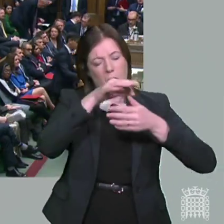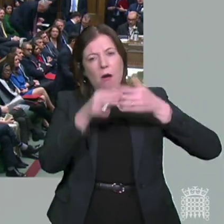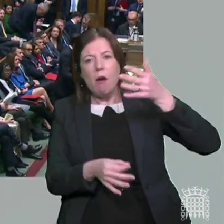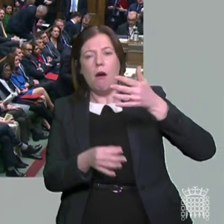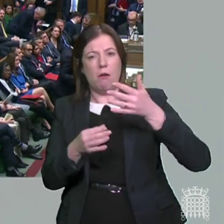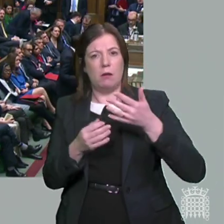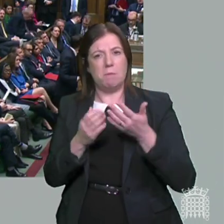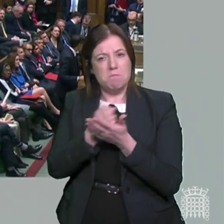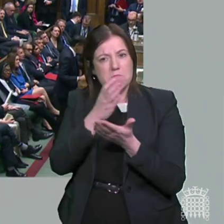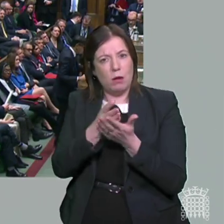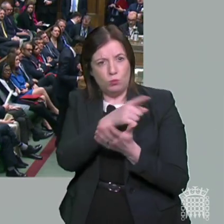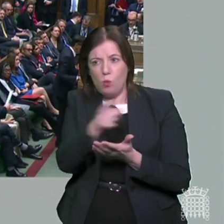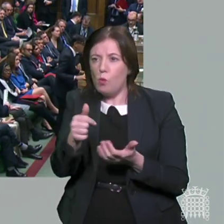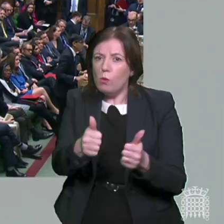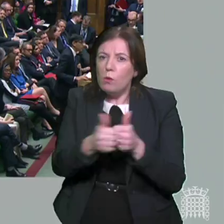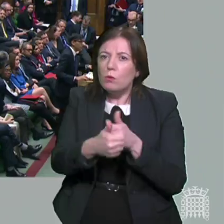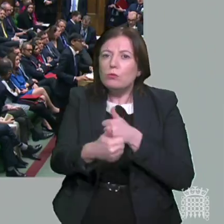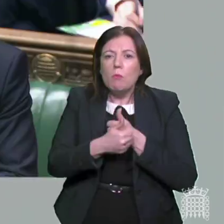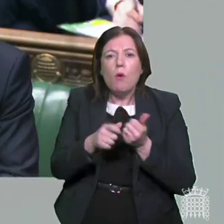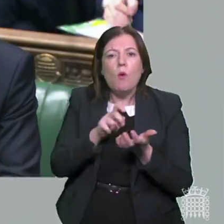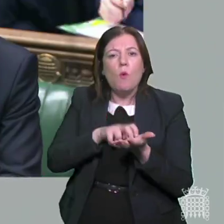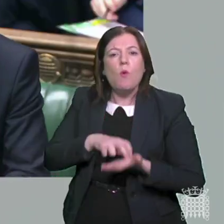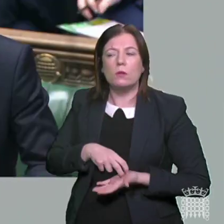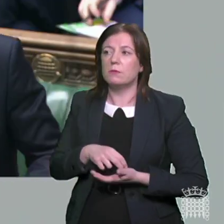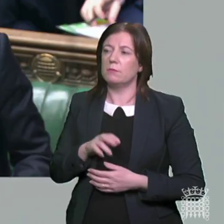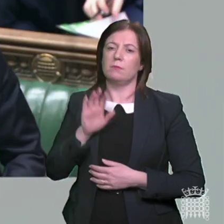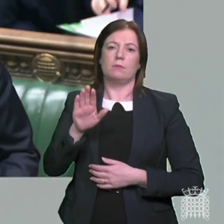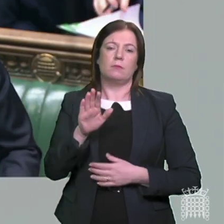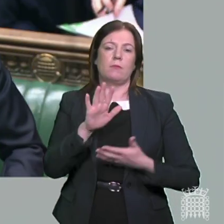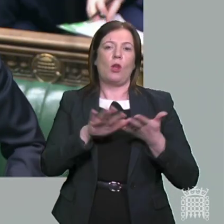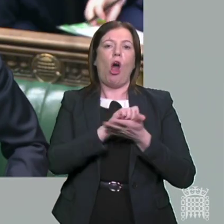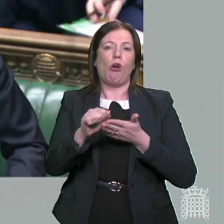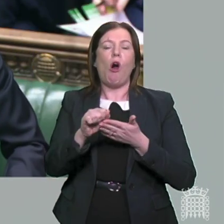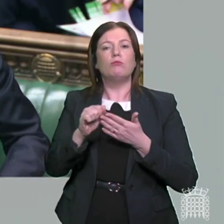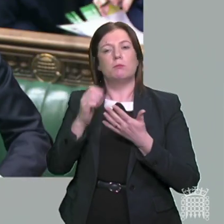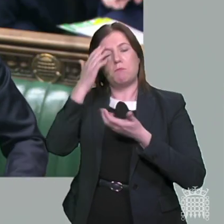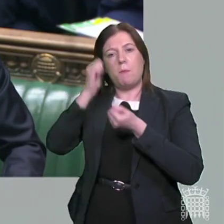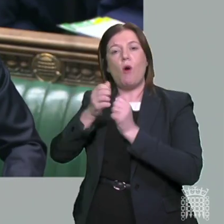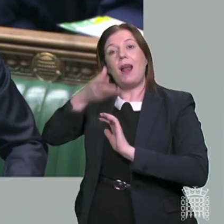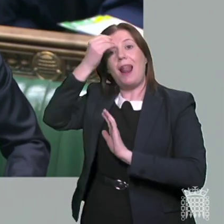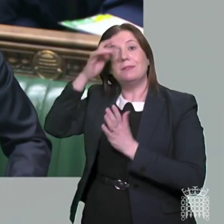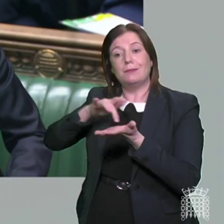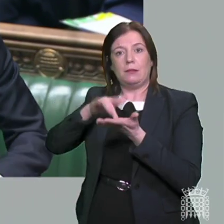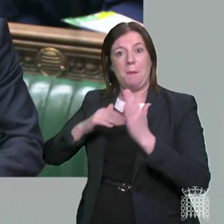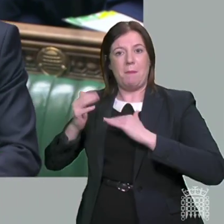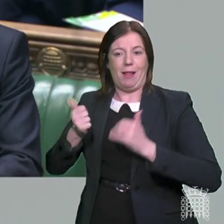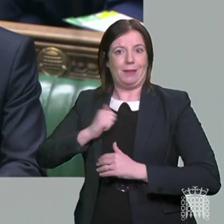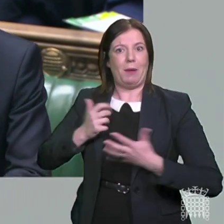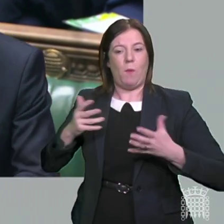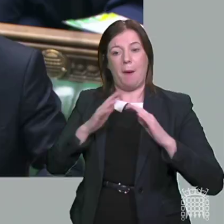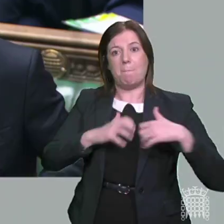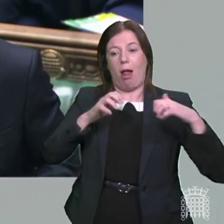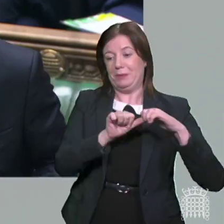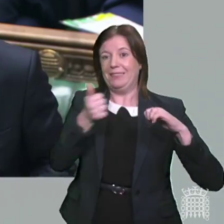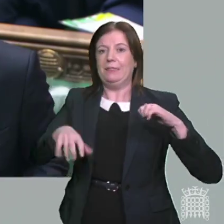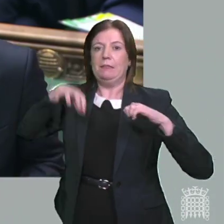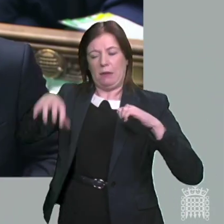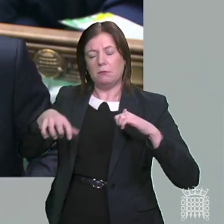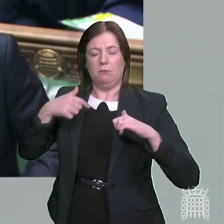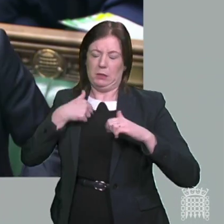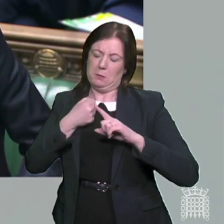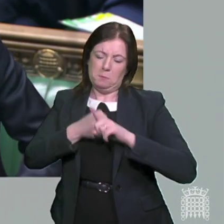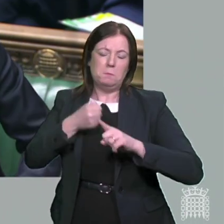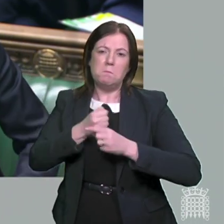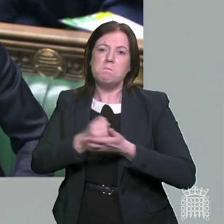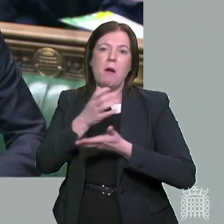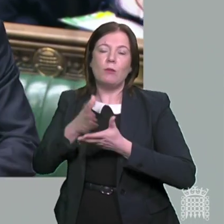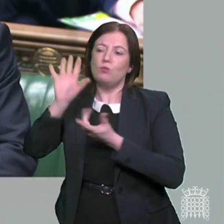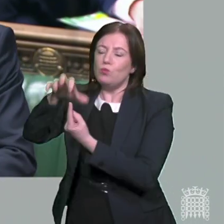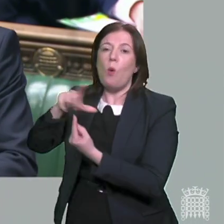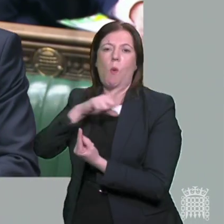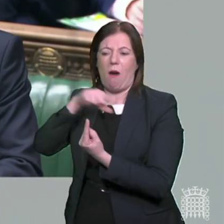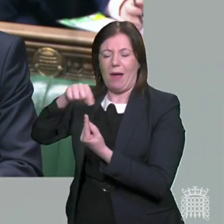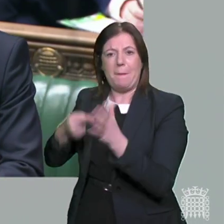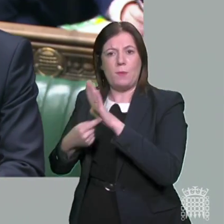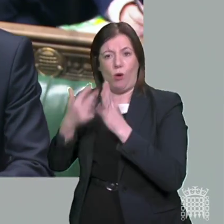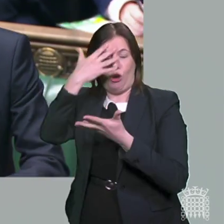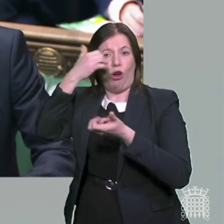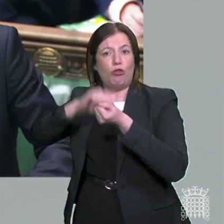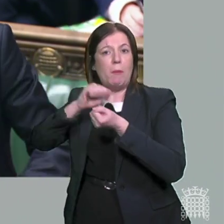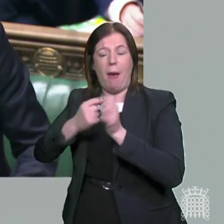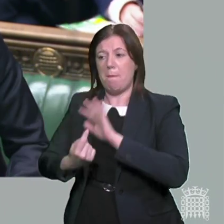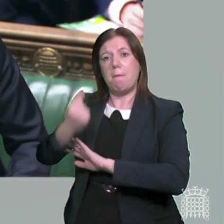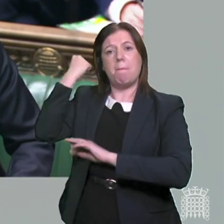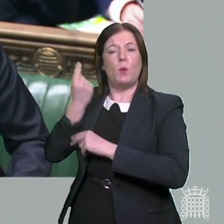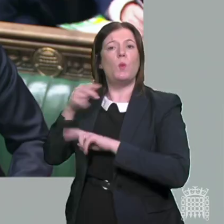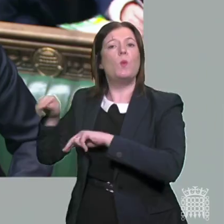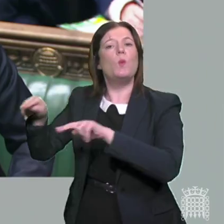I thank my honourable Friend. As I said earlier, we will legislate to help build the holocaust memorial and learning centre next to Parliament to serve as a powerful reminder of the holocaust, its victims and where prejudice can lead if unchallenged.